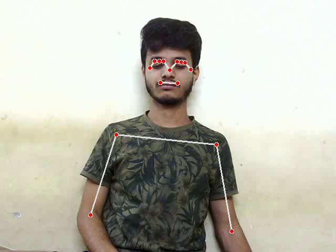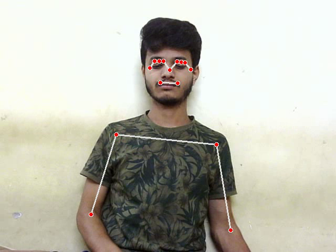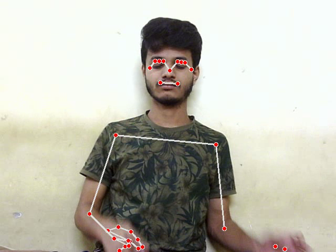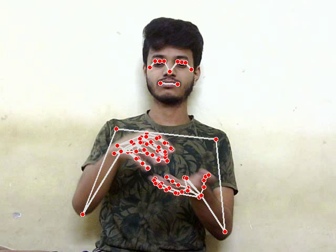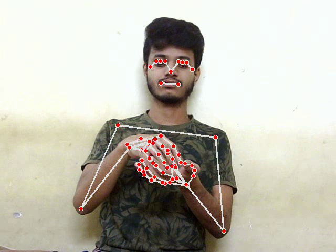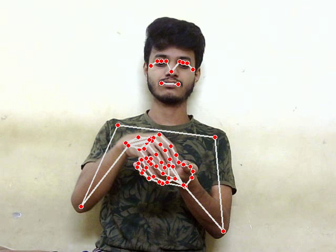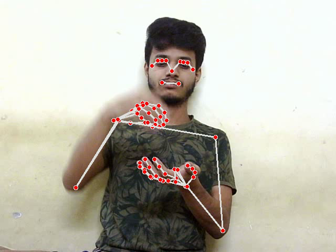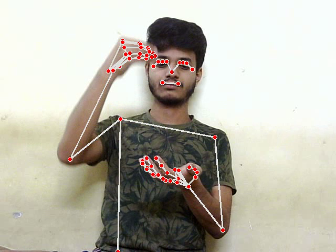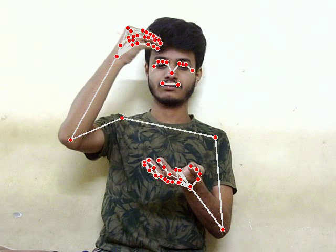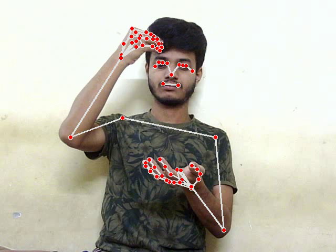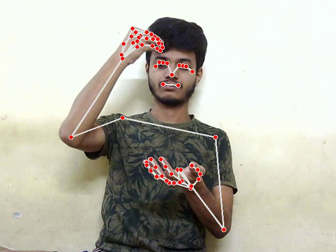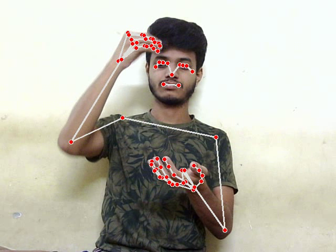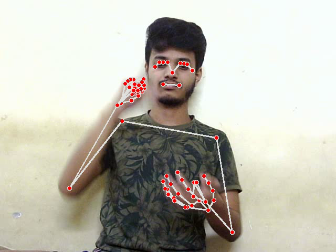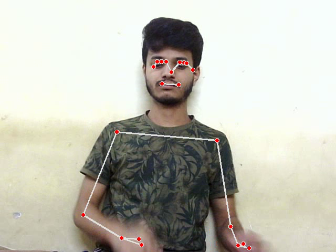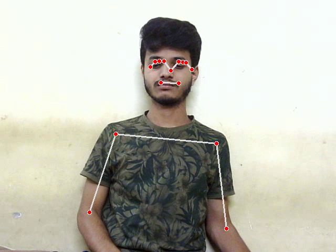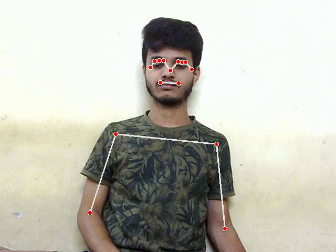learn